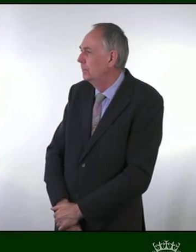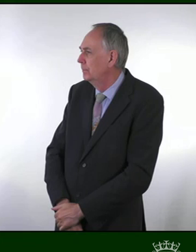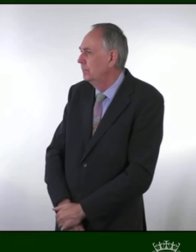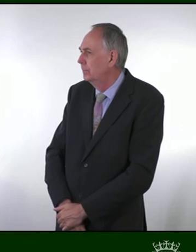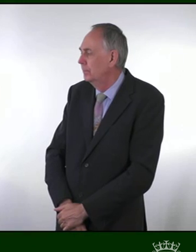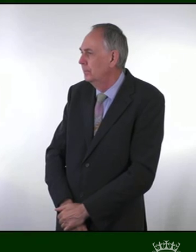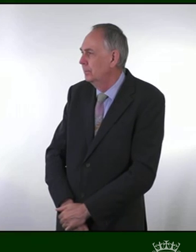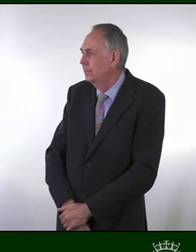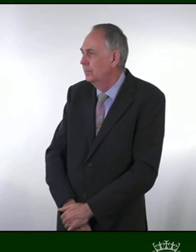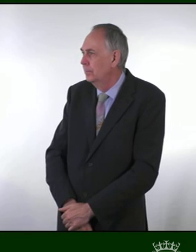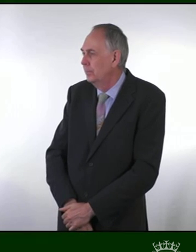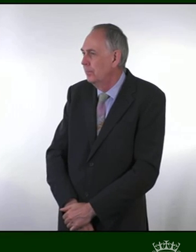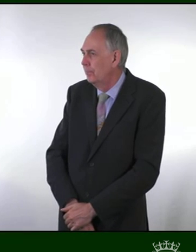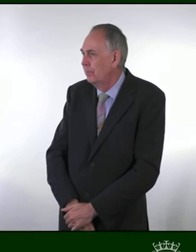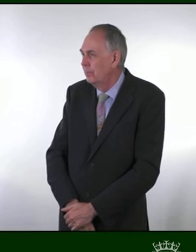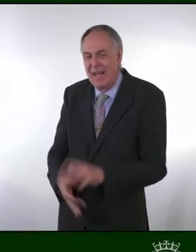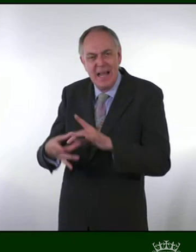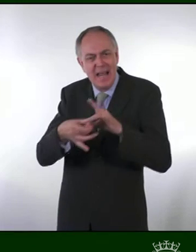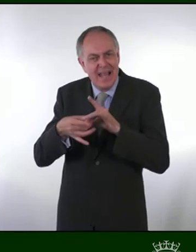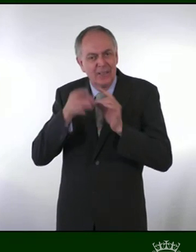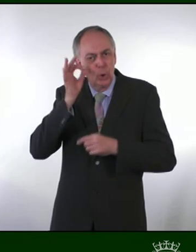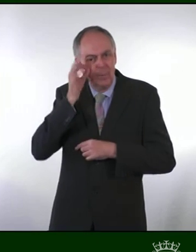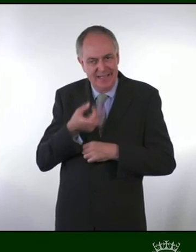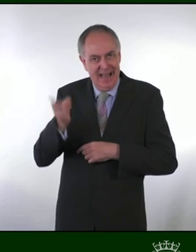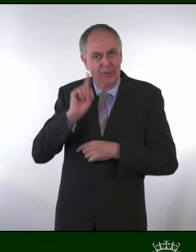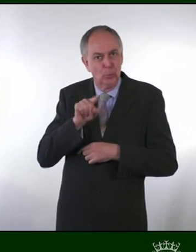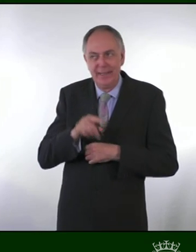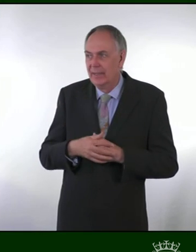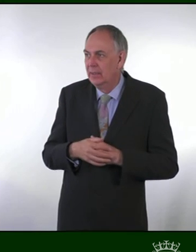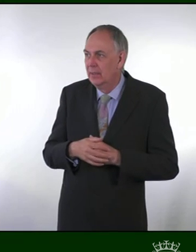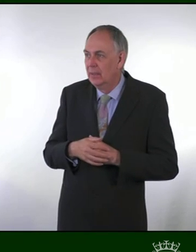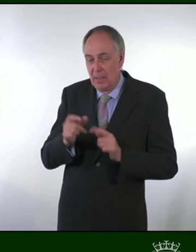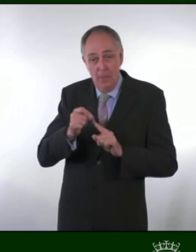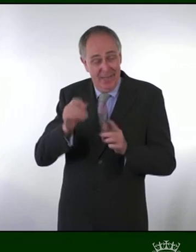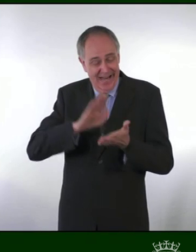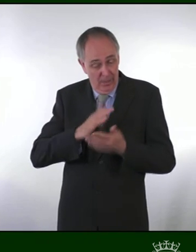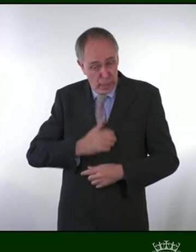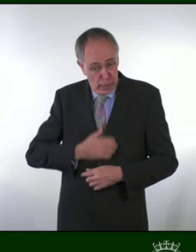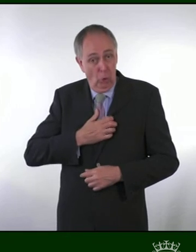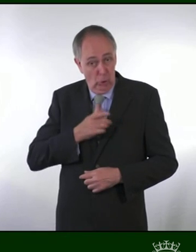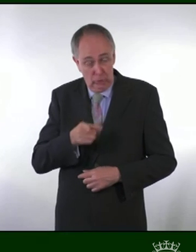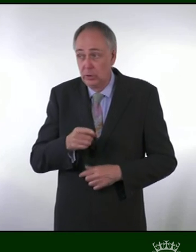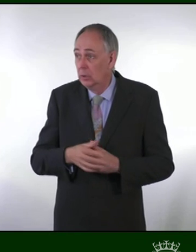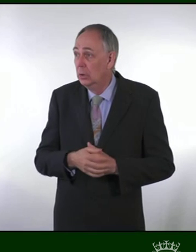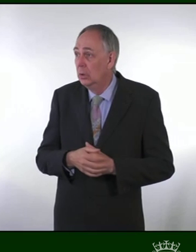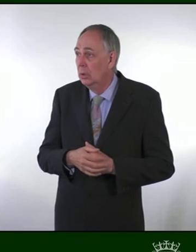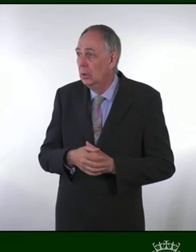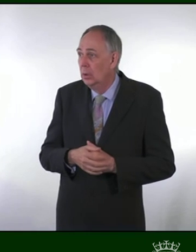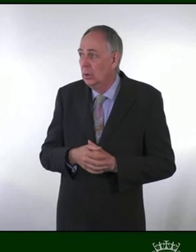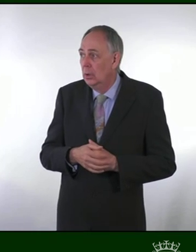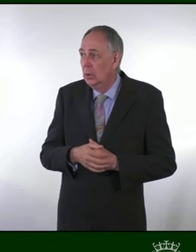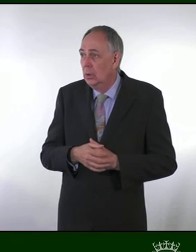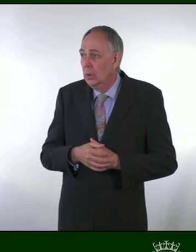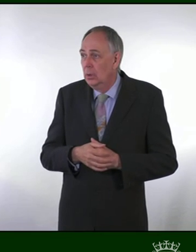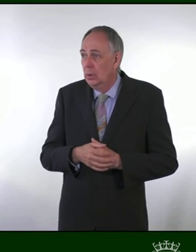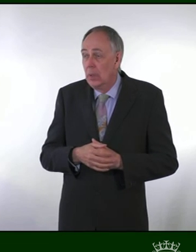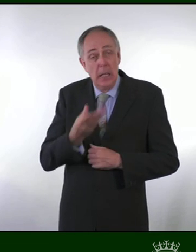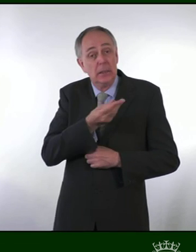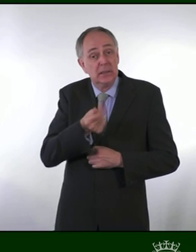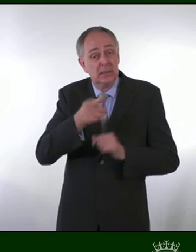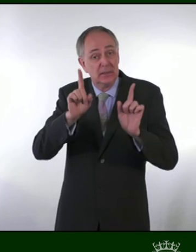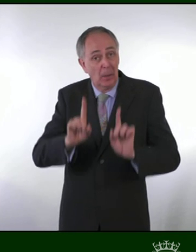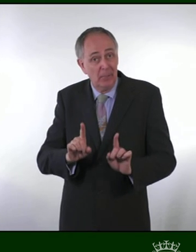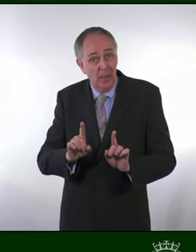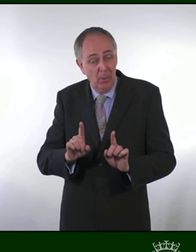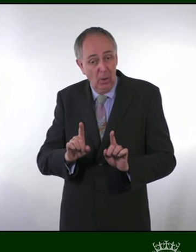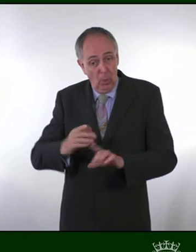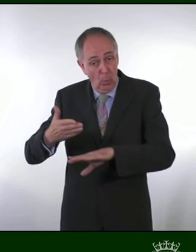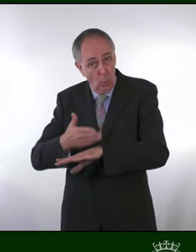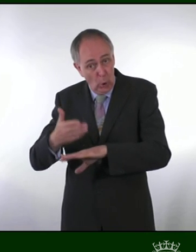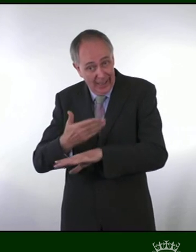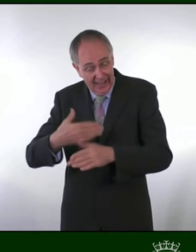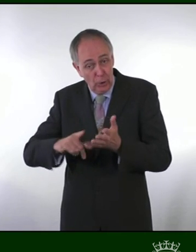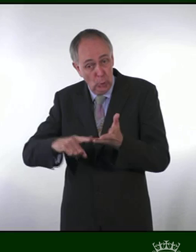In front of the Liaison Committee last week, the Prime Minister was clearly shocked to learn that many migrants living and working lawfully in the UK have no recourse to public funds.